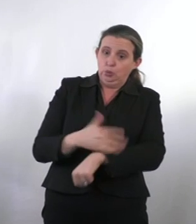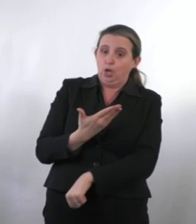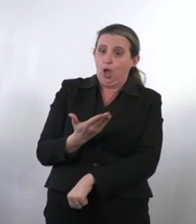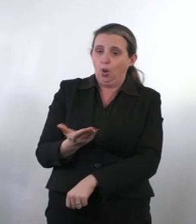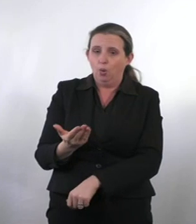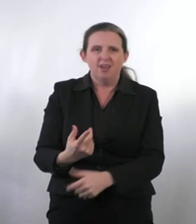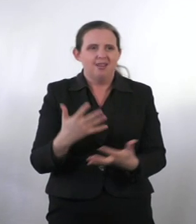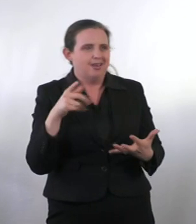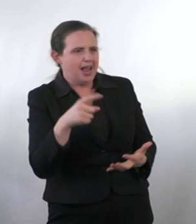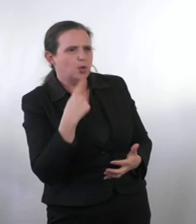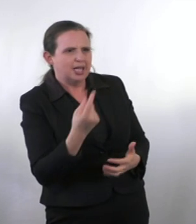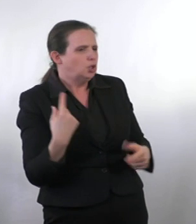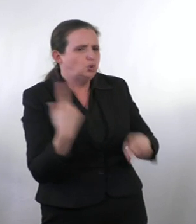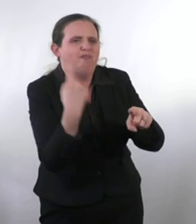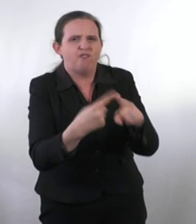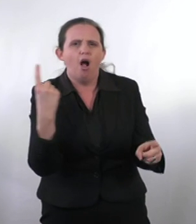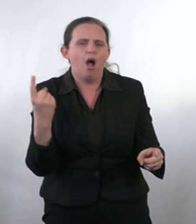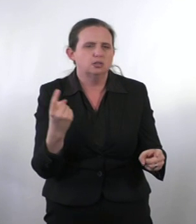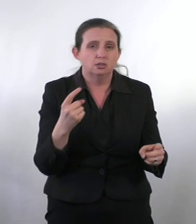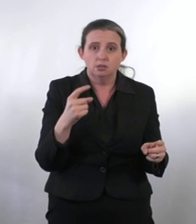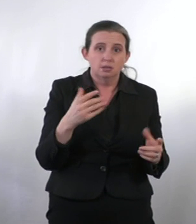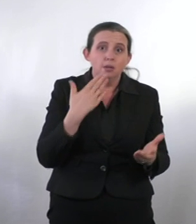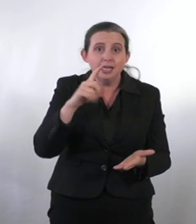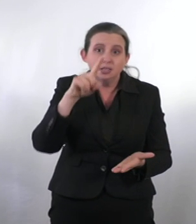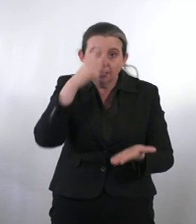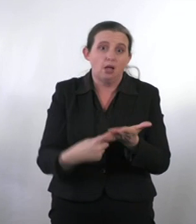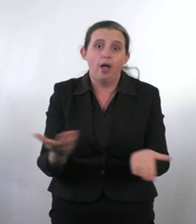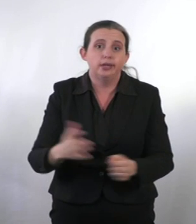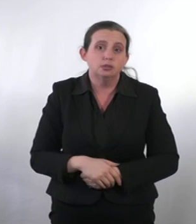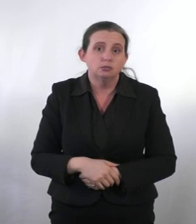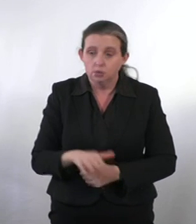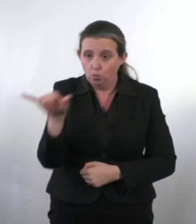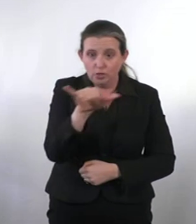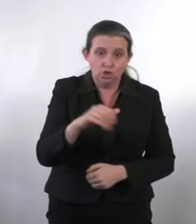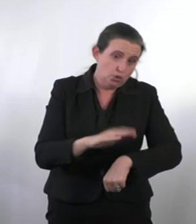Now he is saying that we moved too fast. He has got to make up his mind what his attack is.